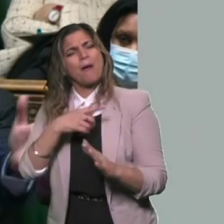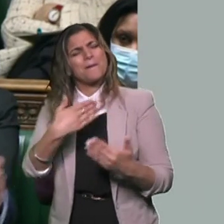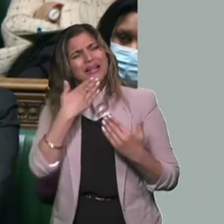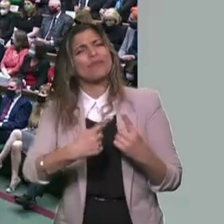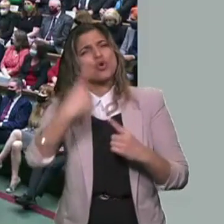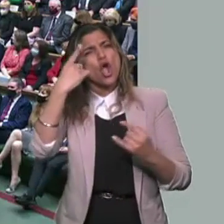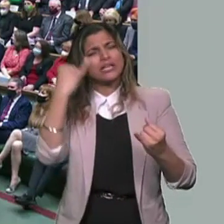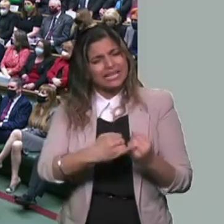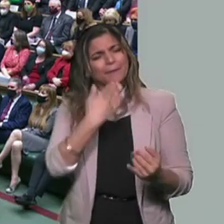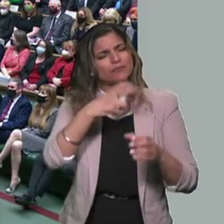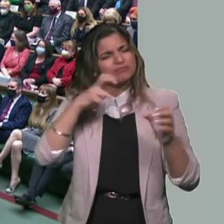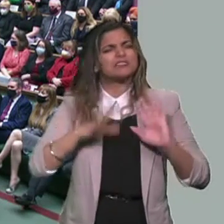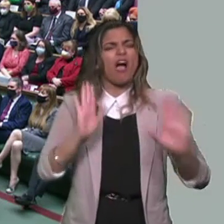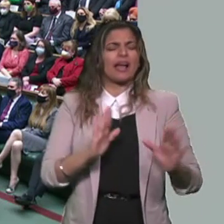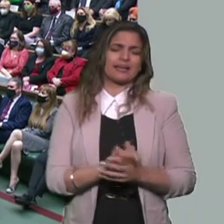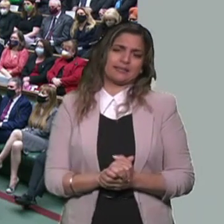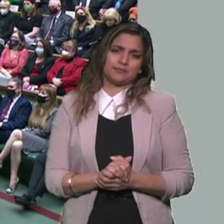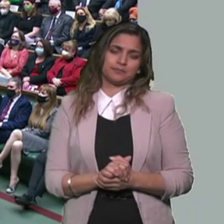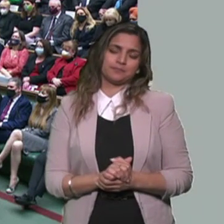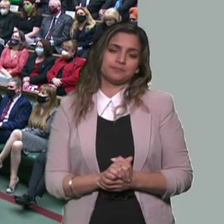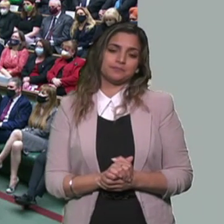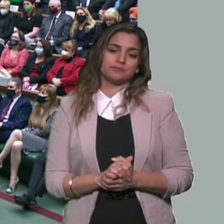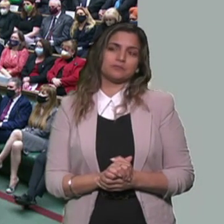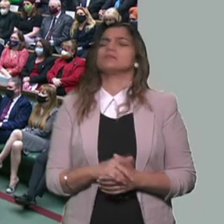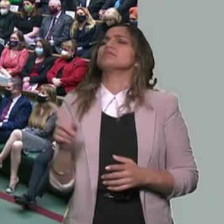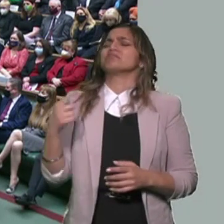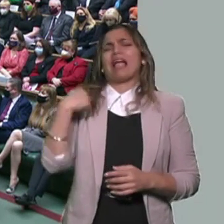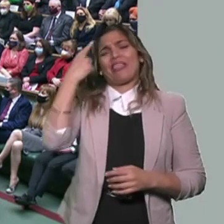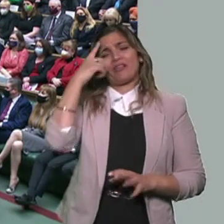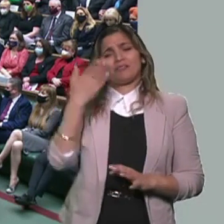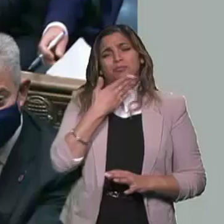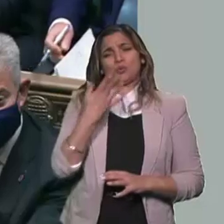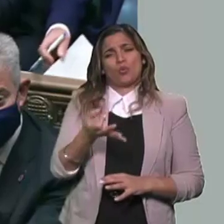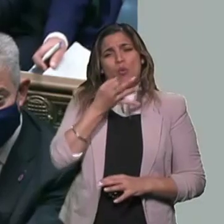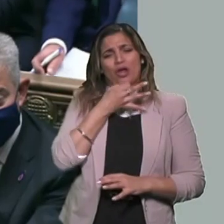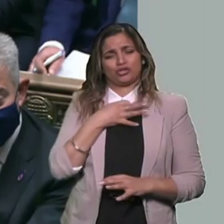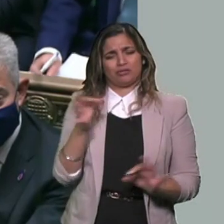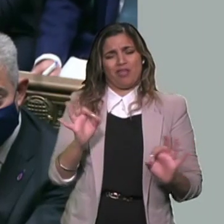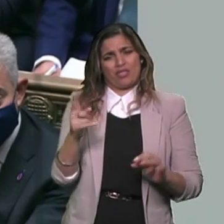I do not think there was a question there.